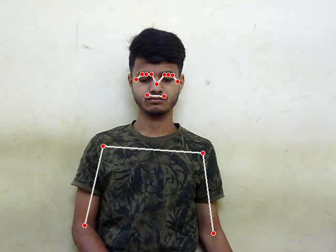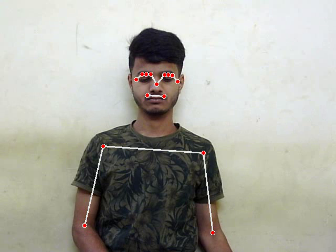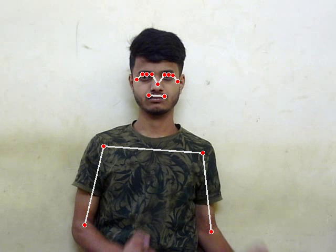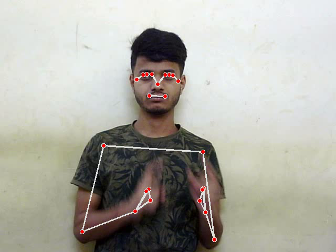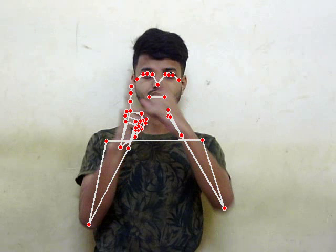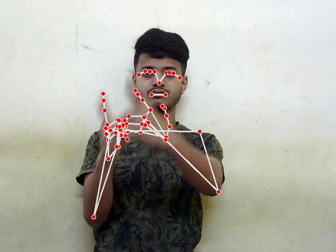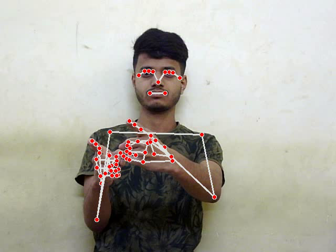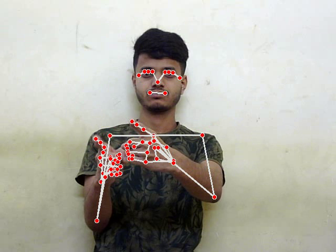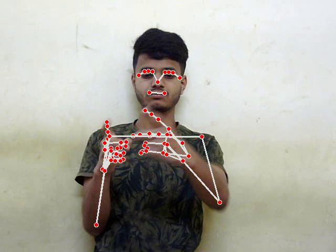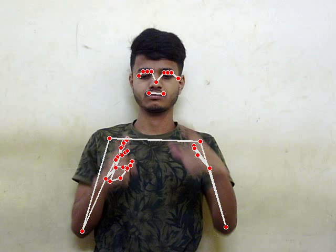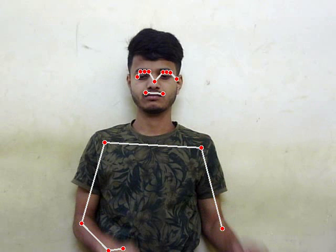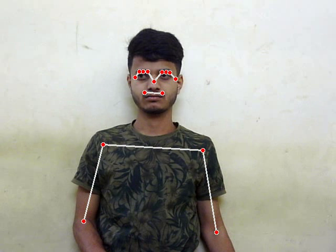go